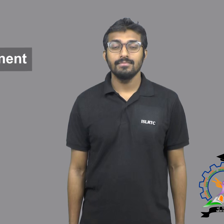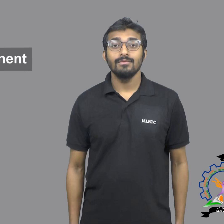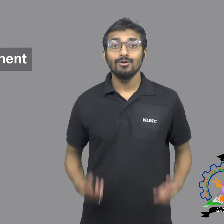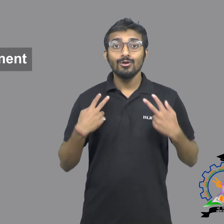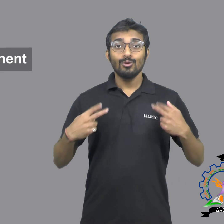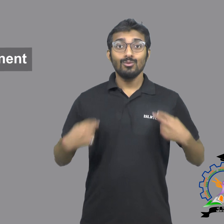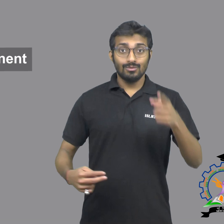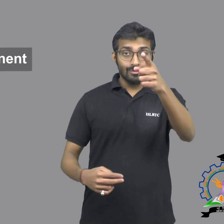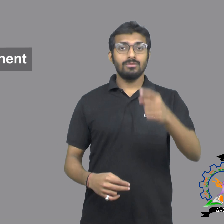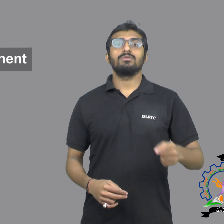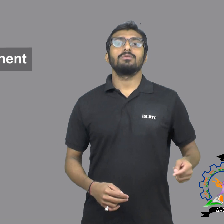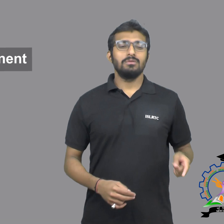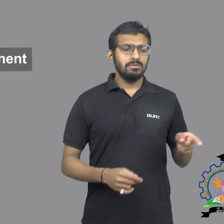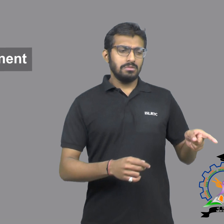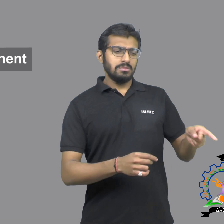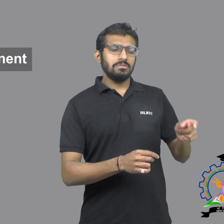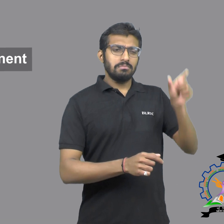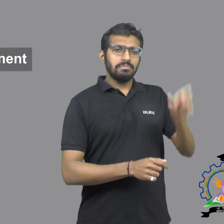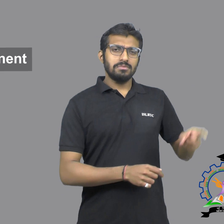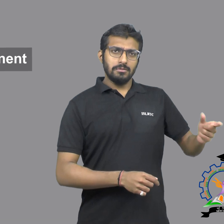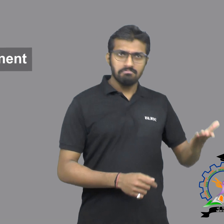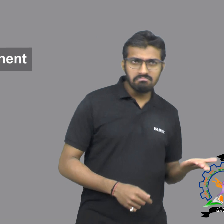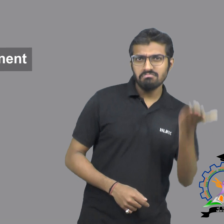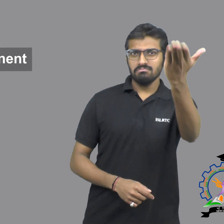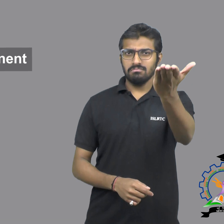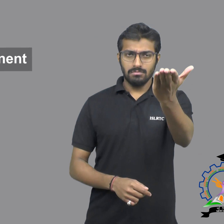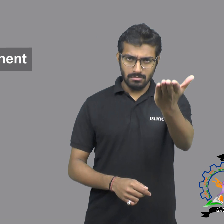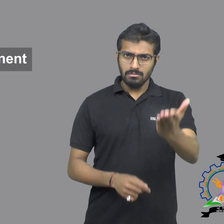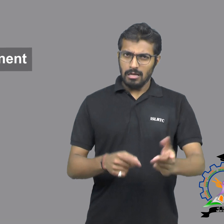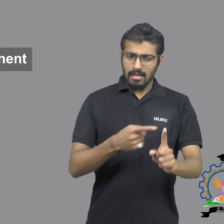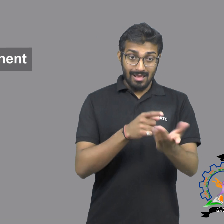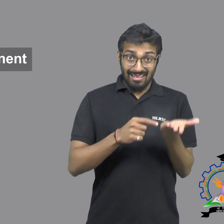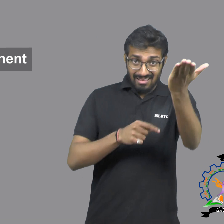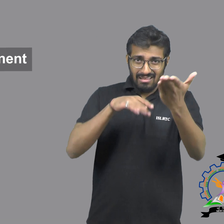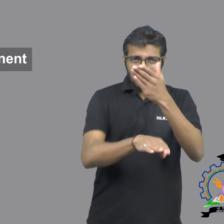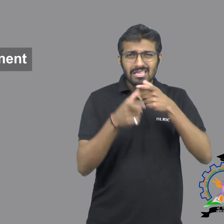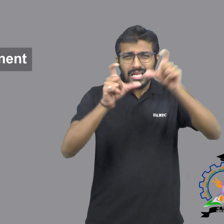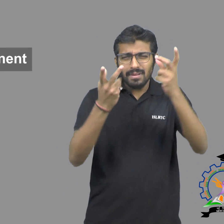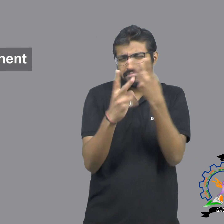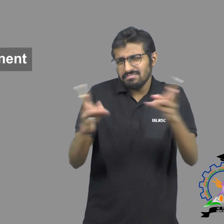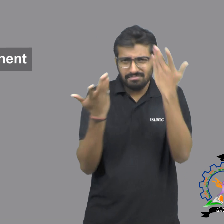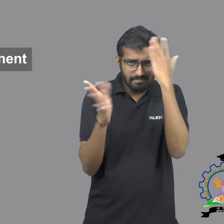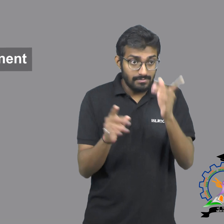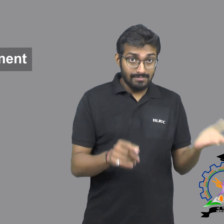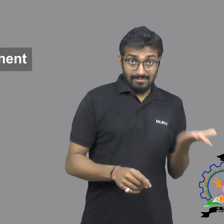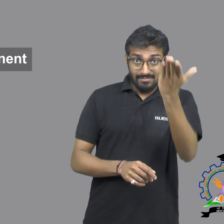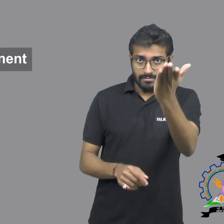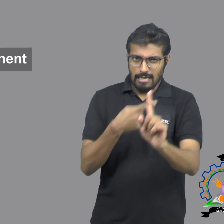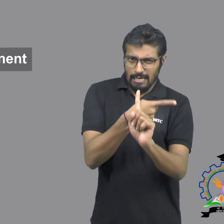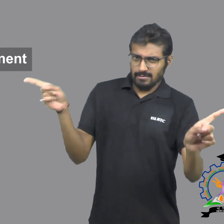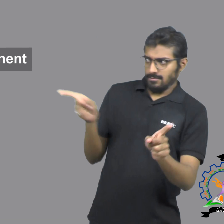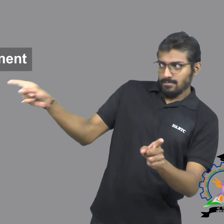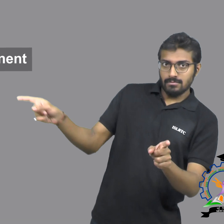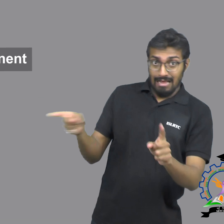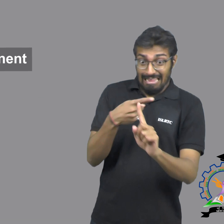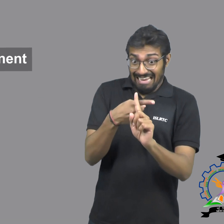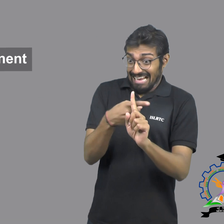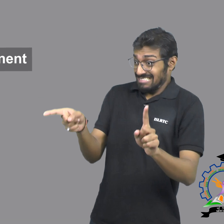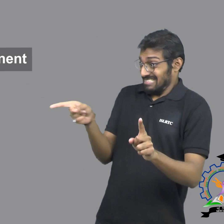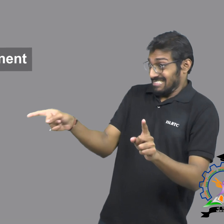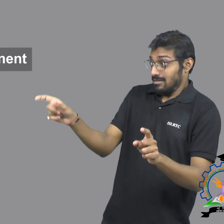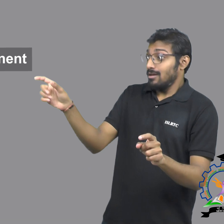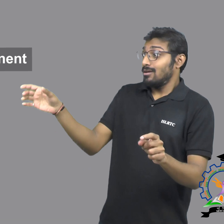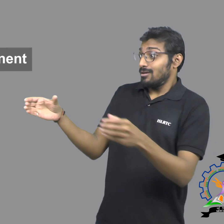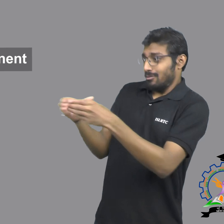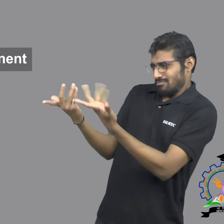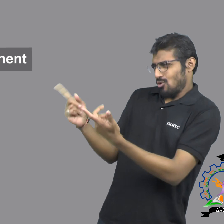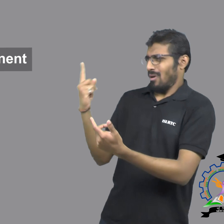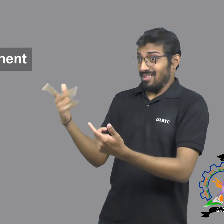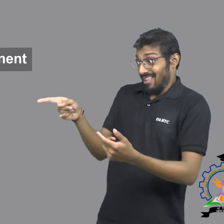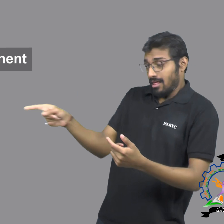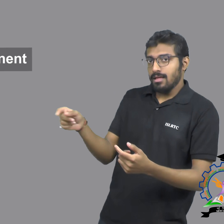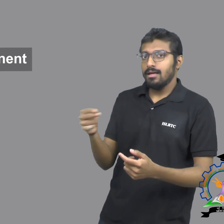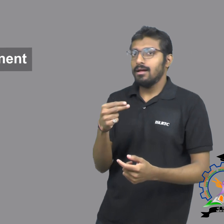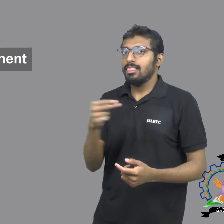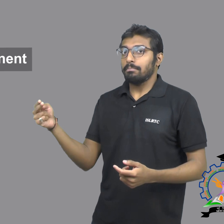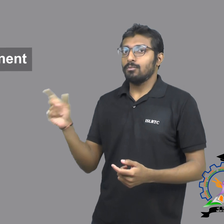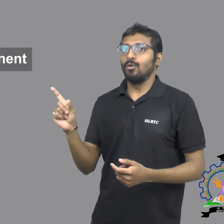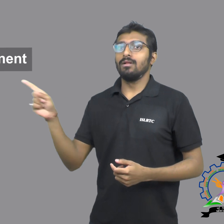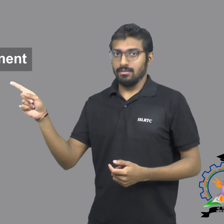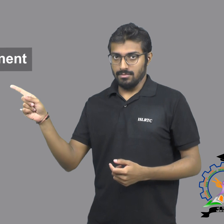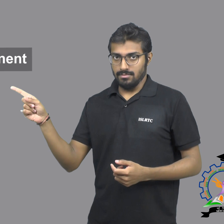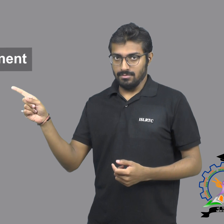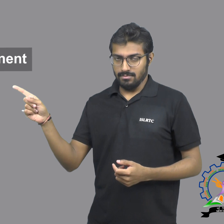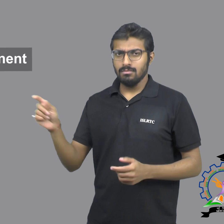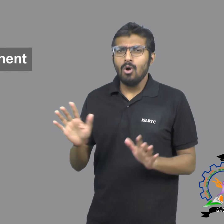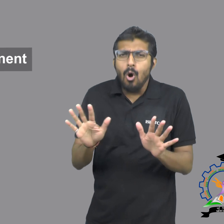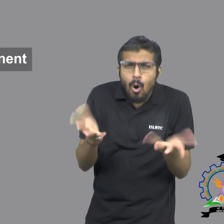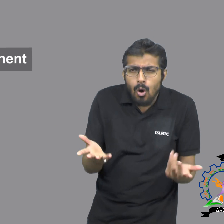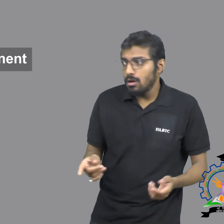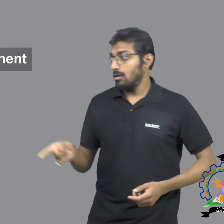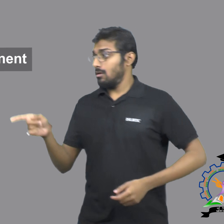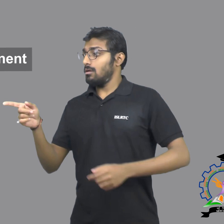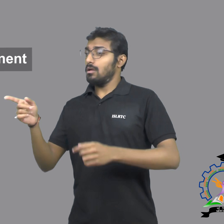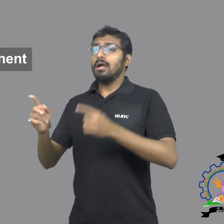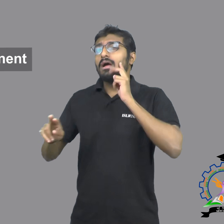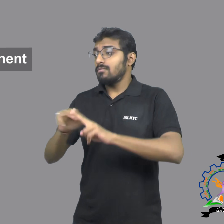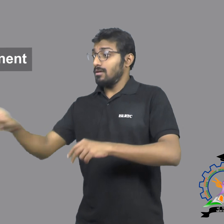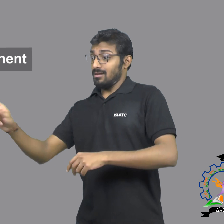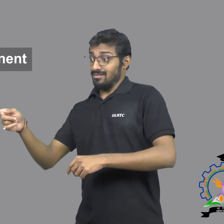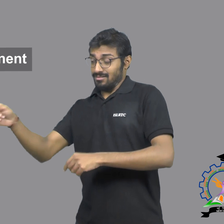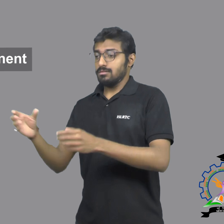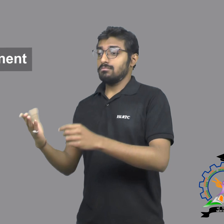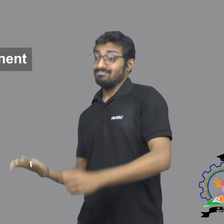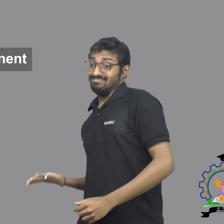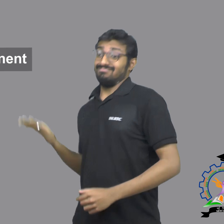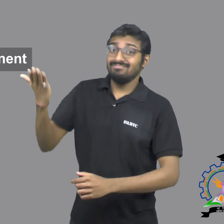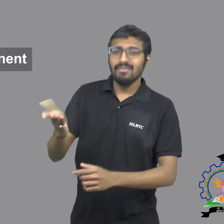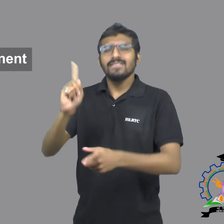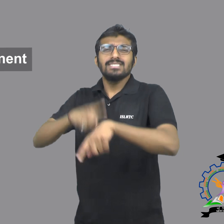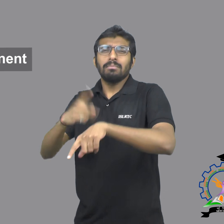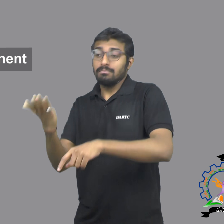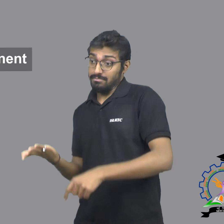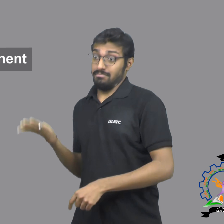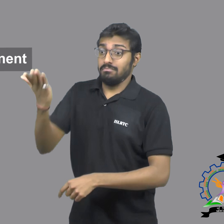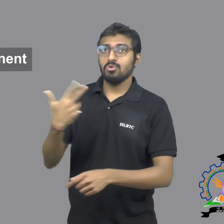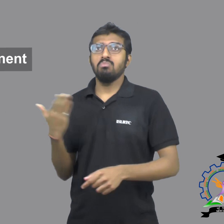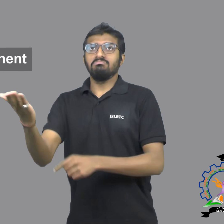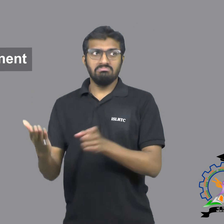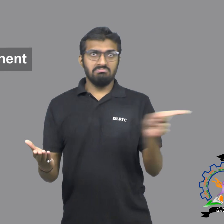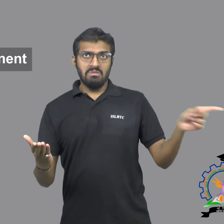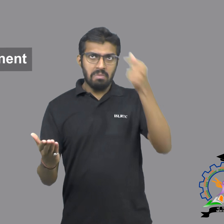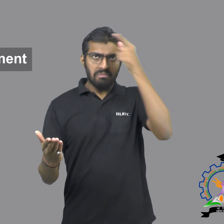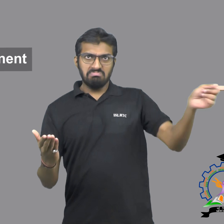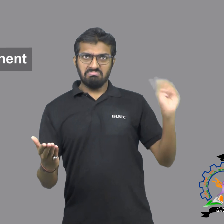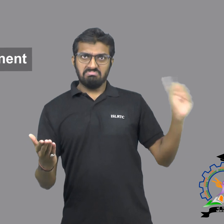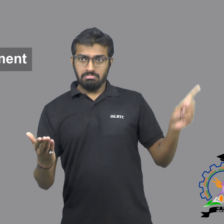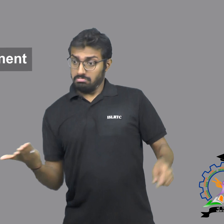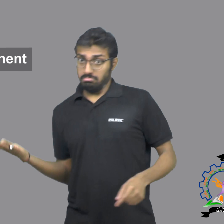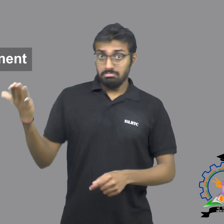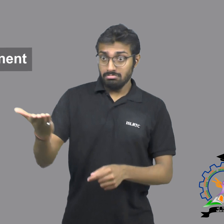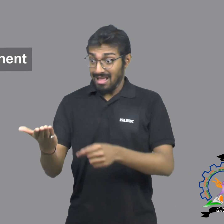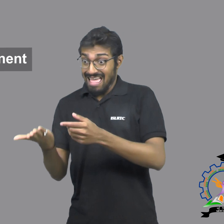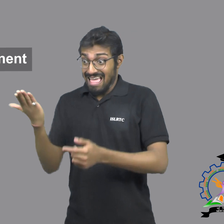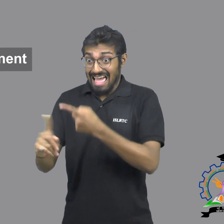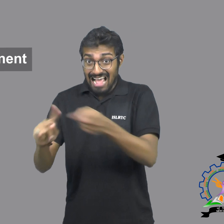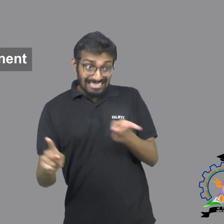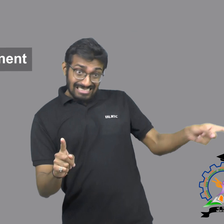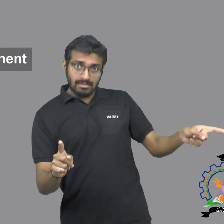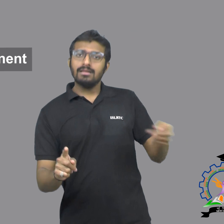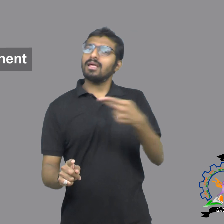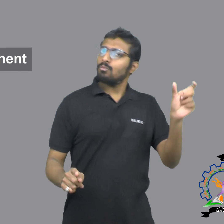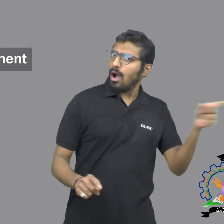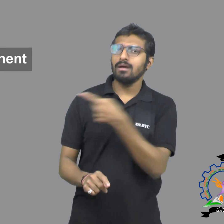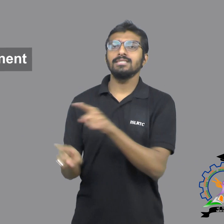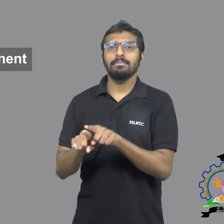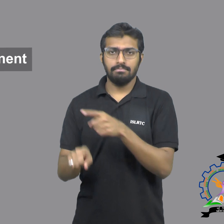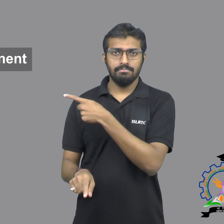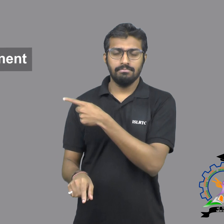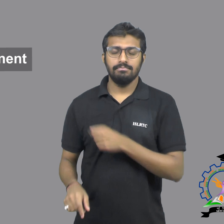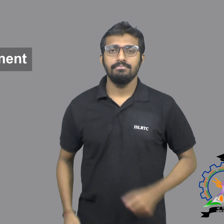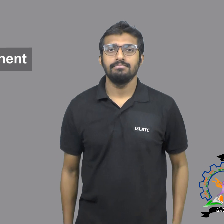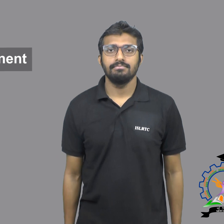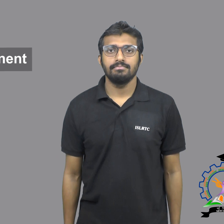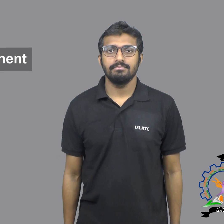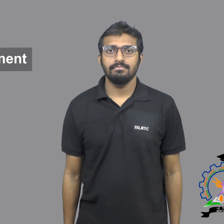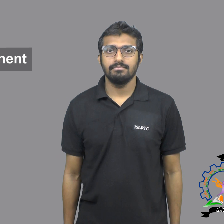Adversary or Opponent